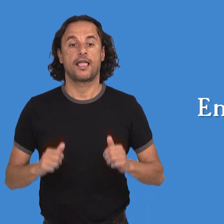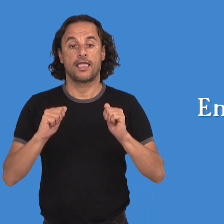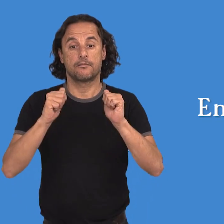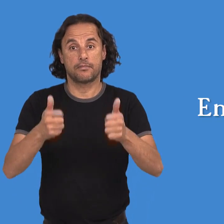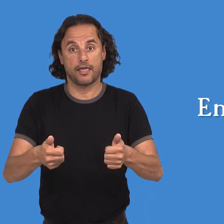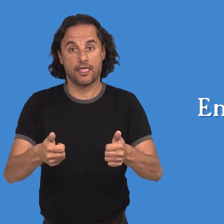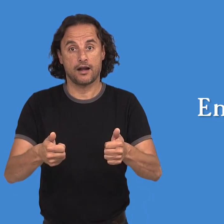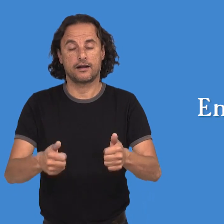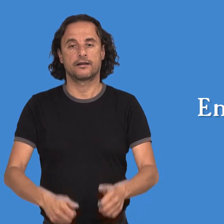empezar